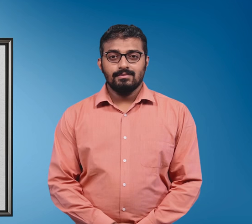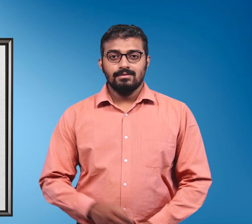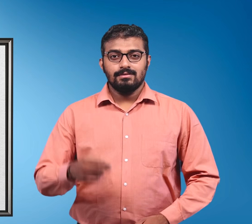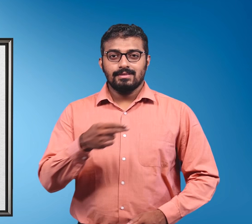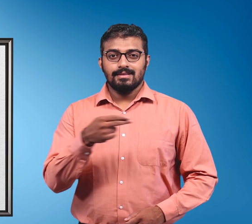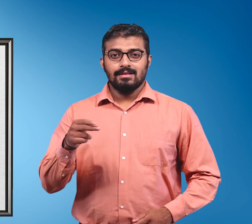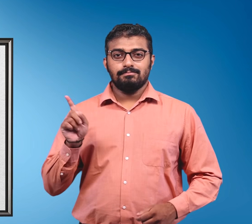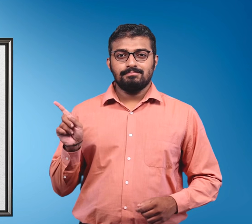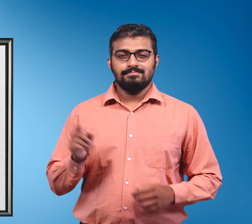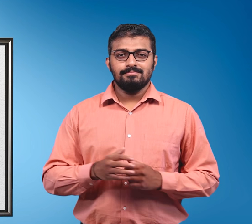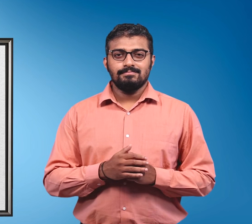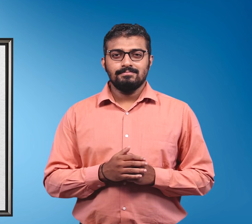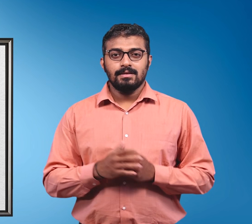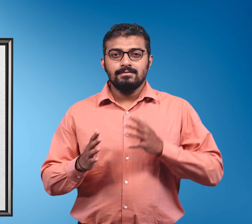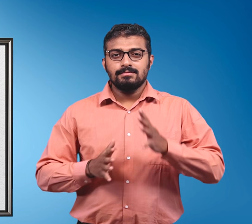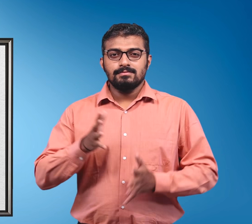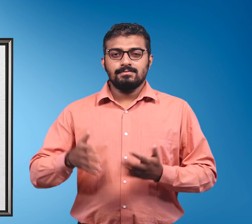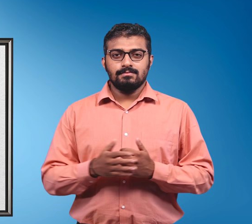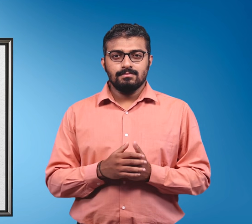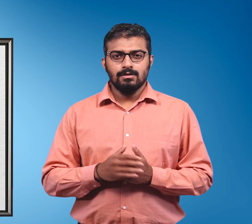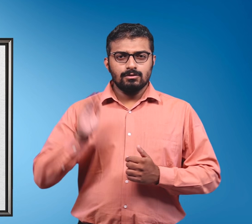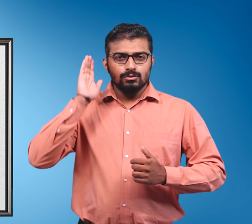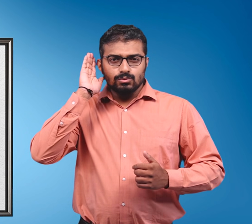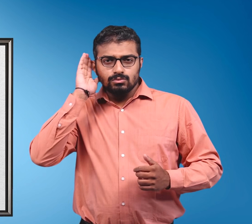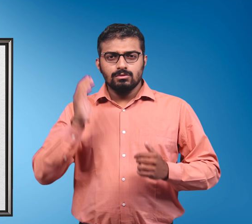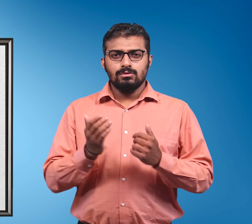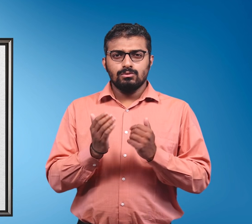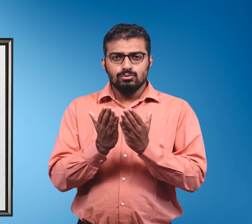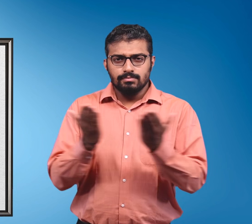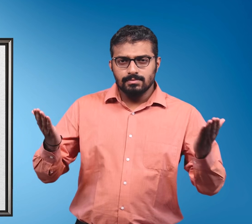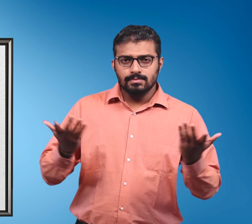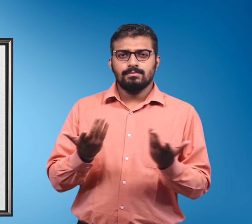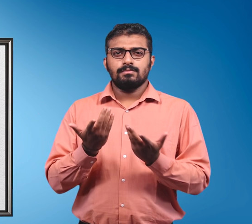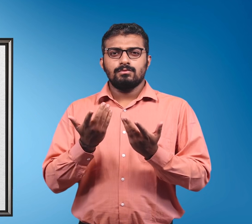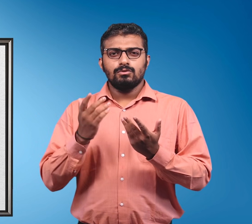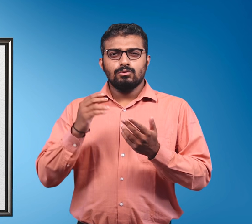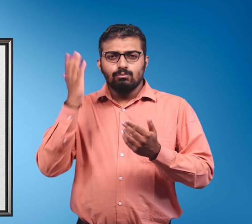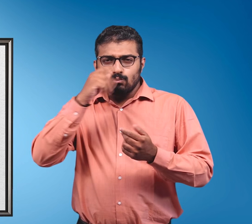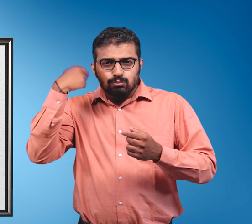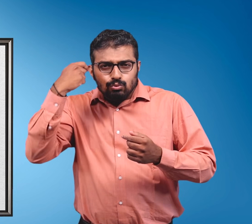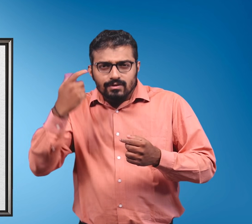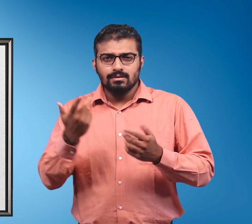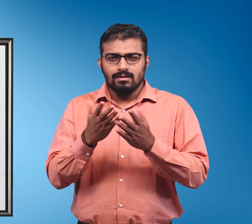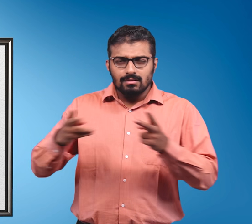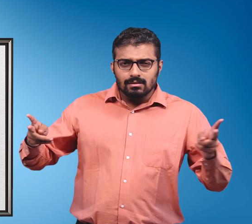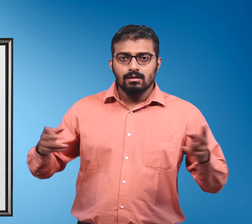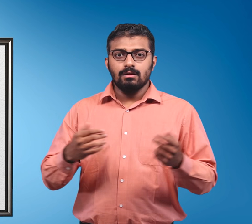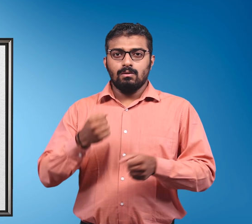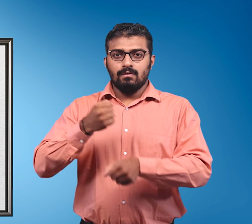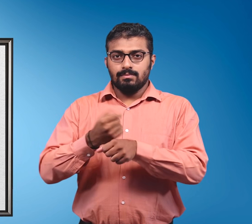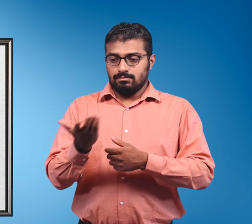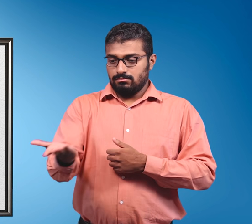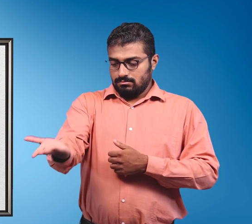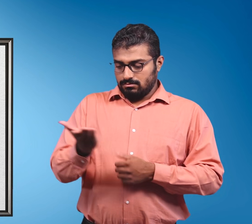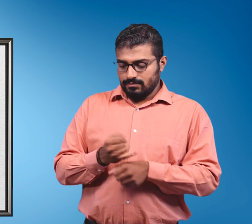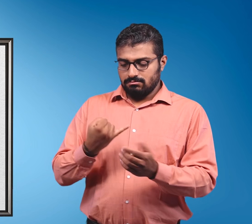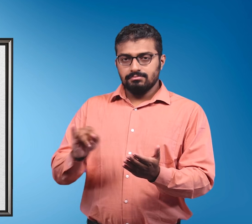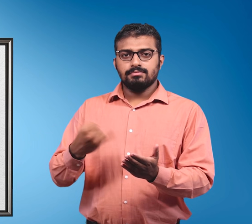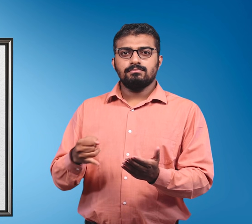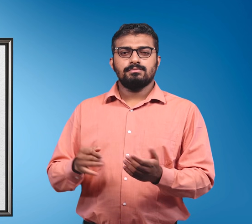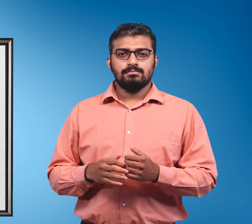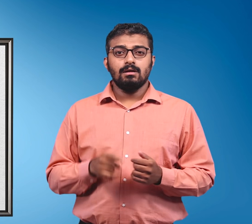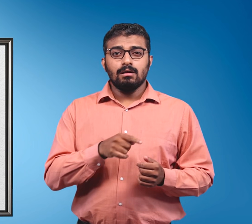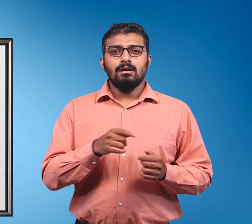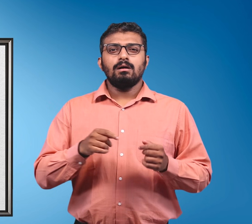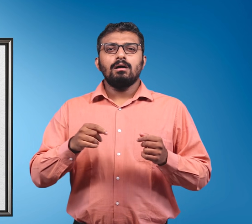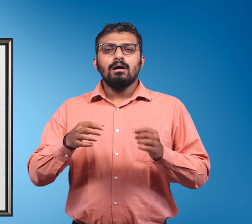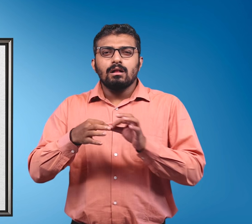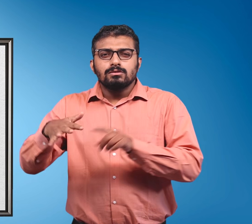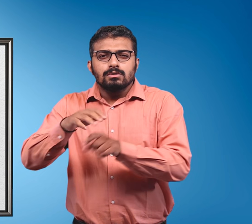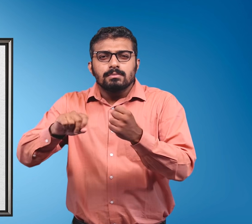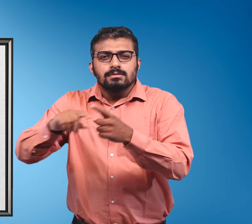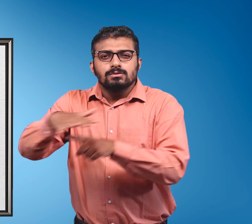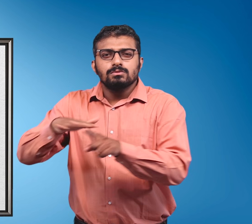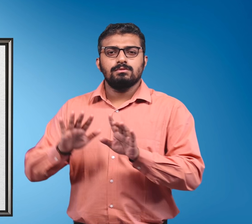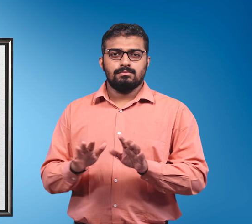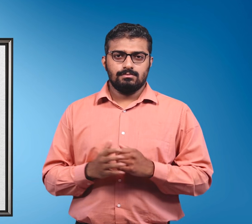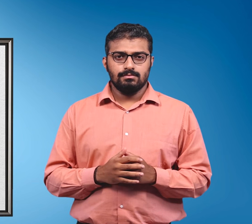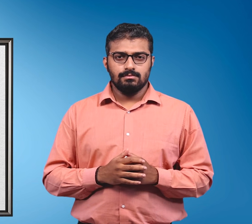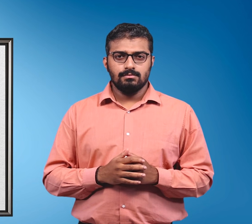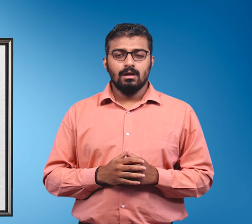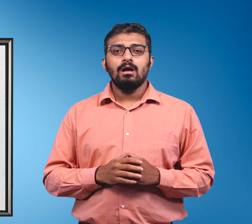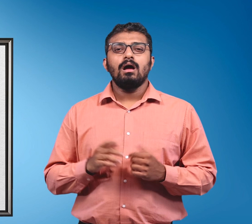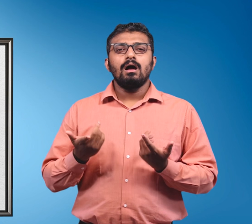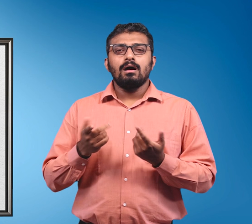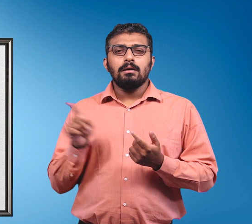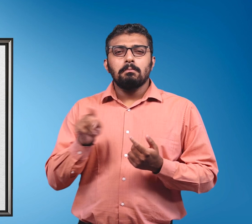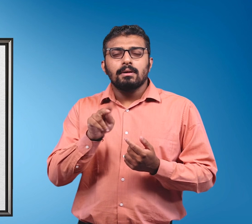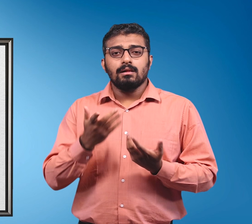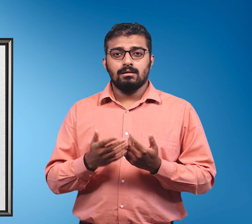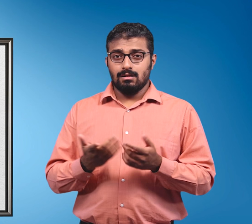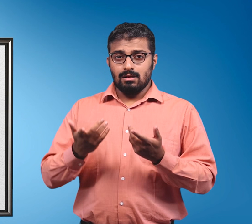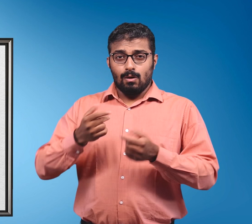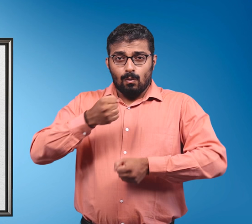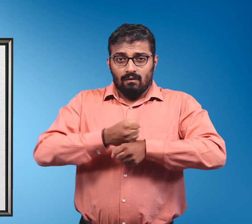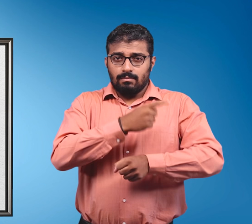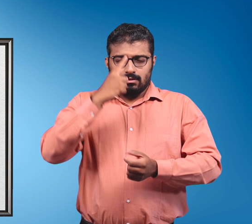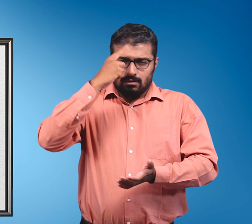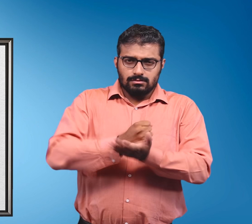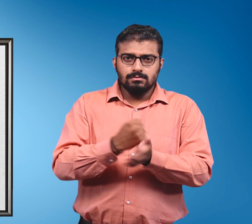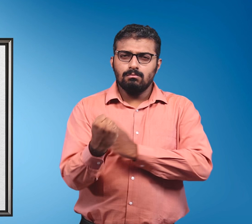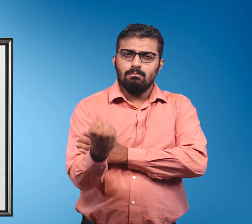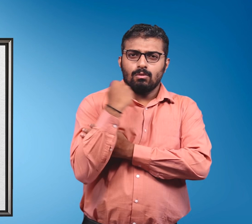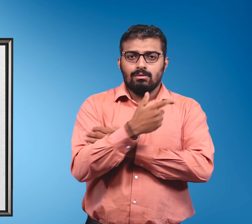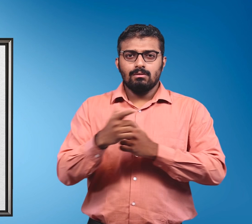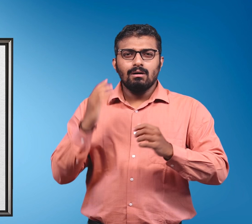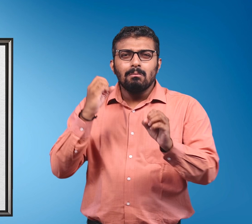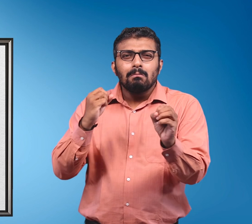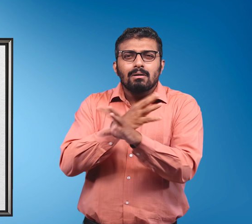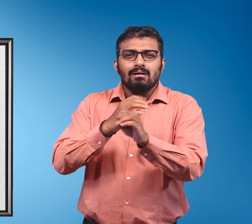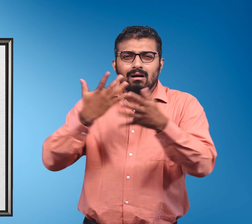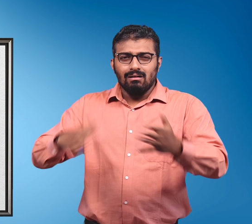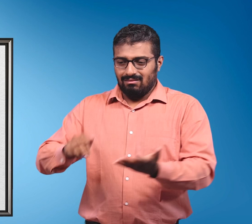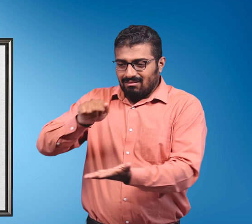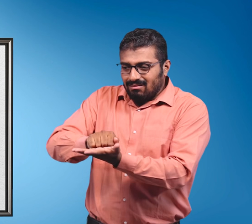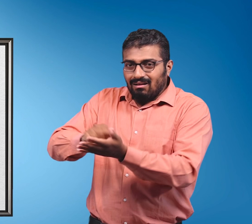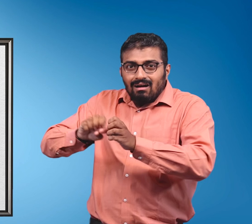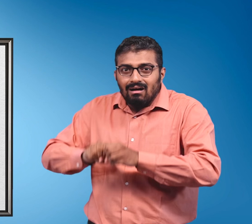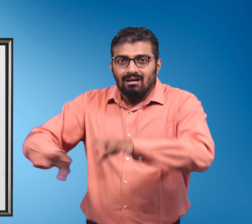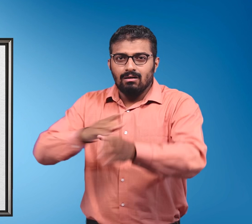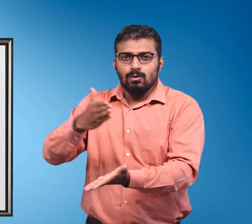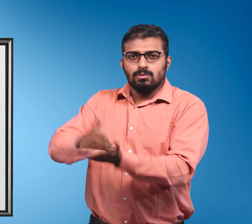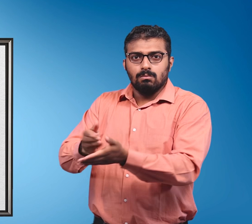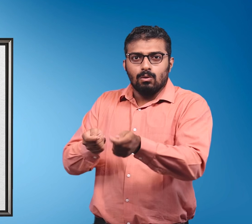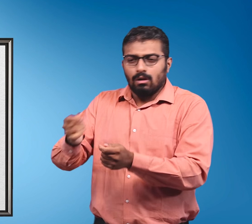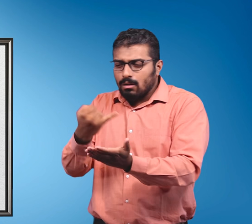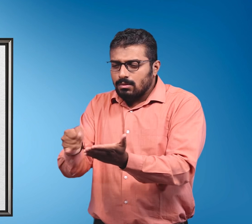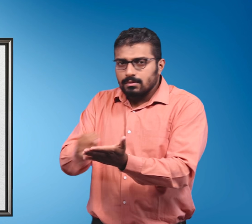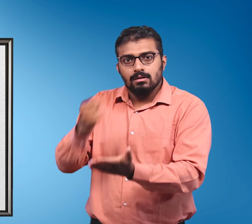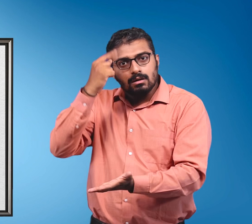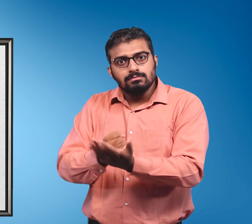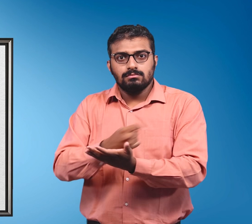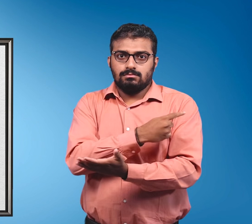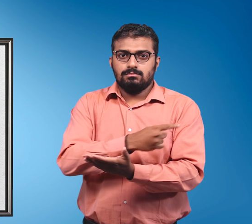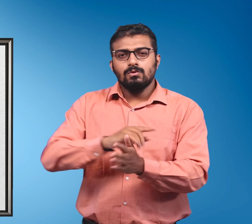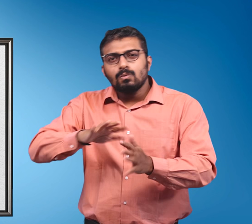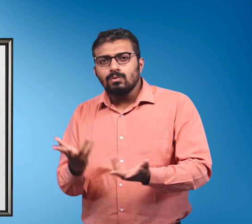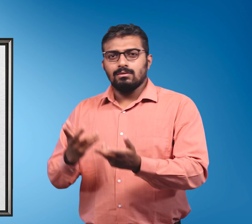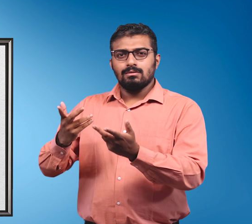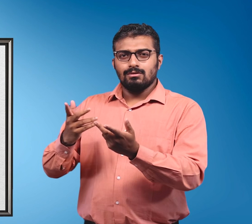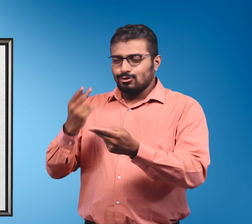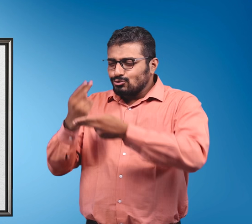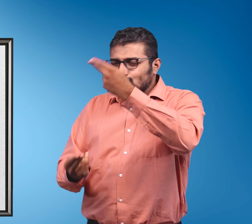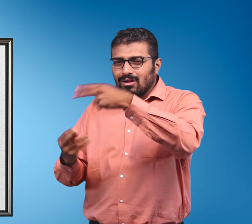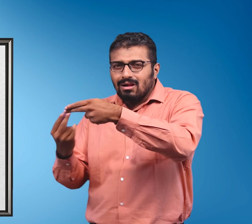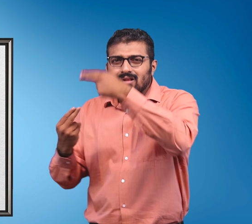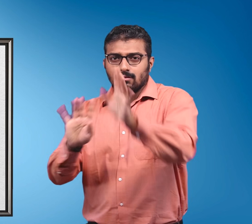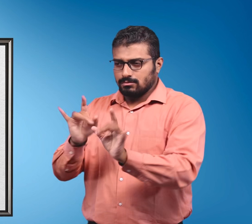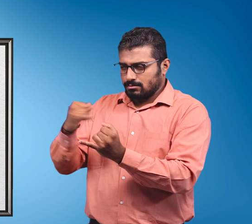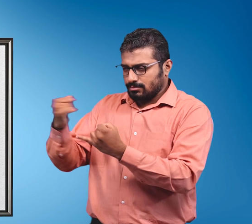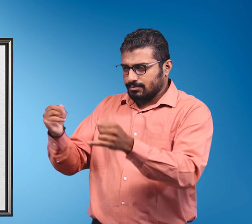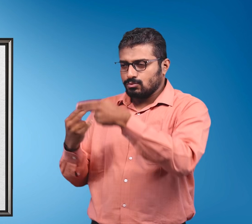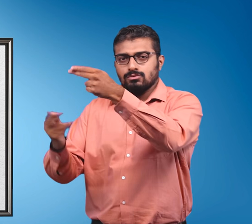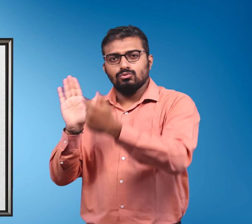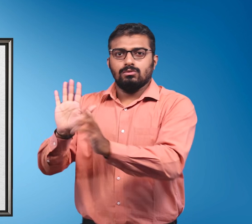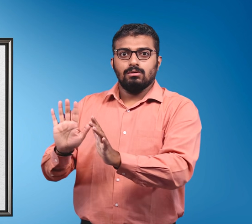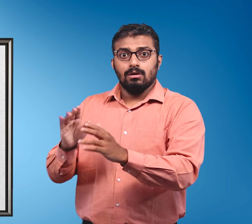Censorship This sign means censorship. It refers to the powers that government has to disallow media from publishing or showing certain stories.